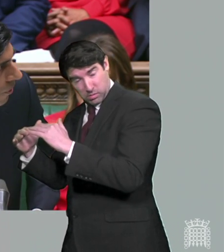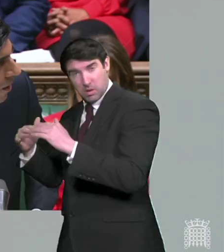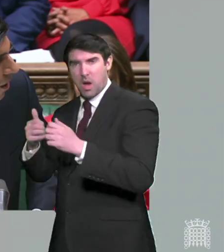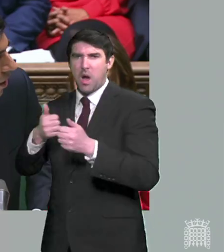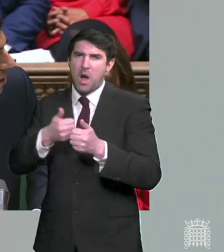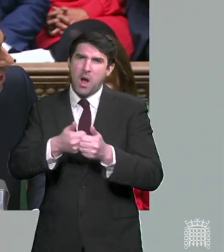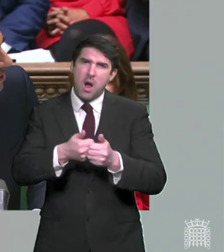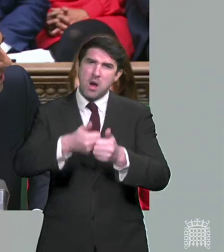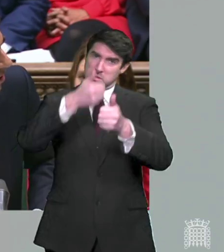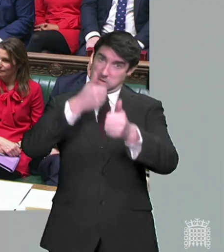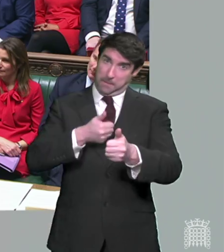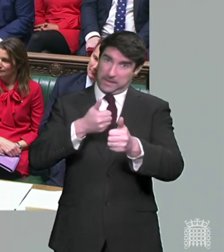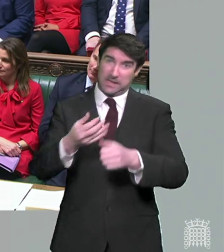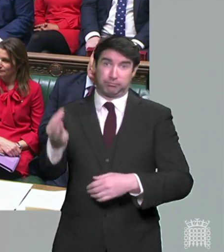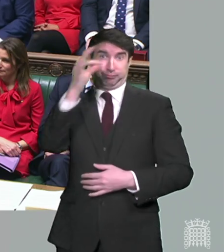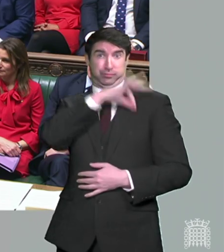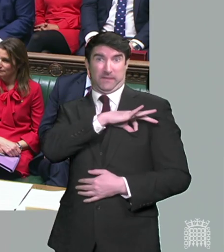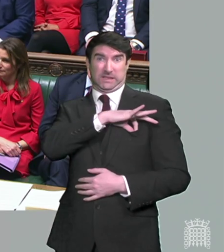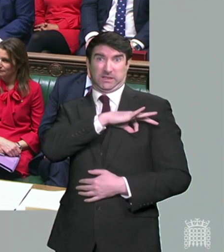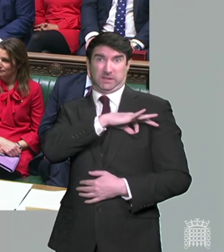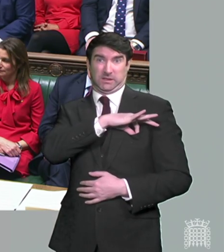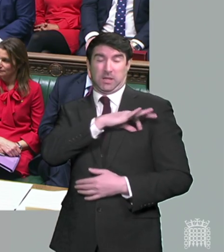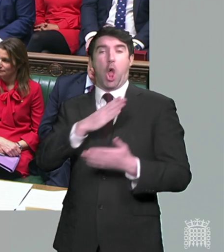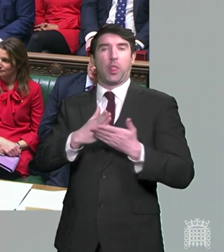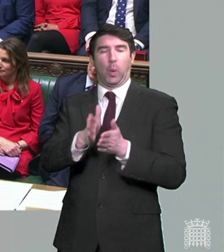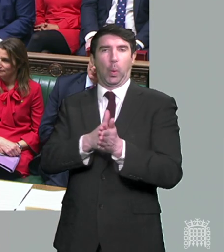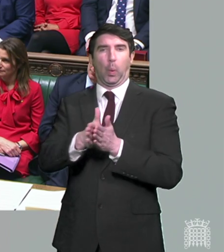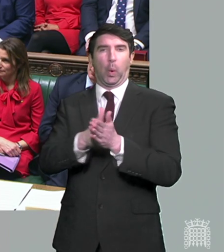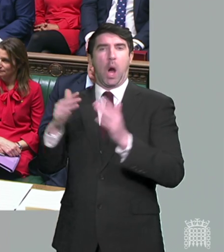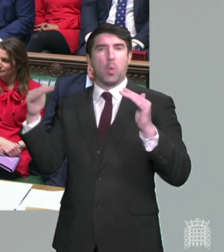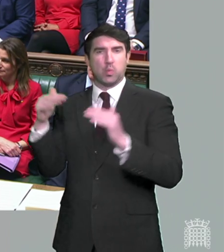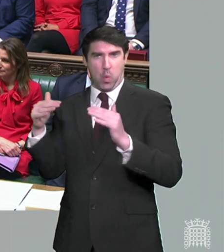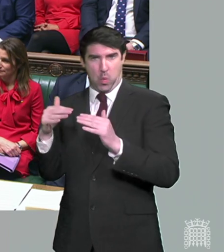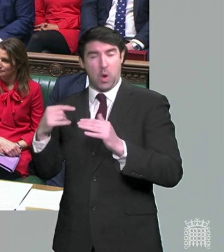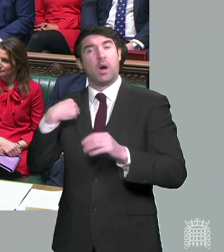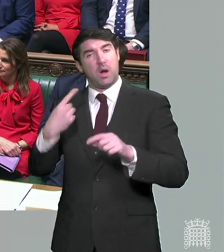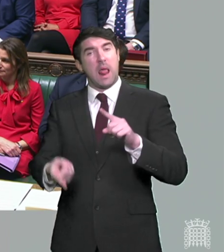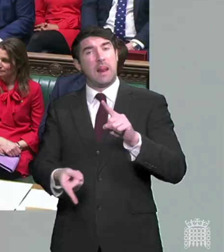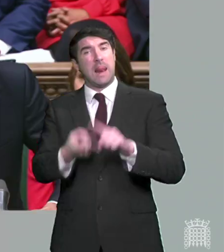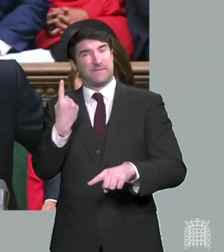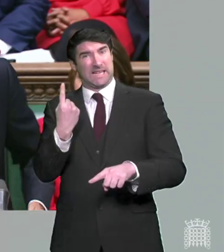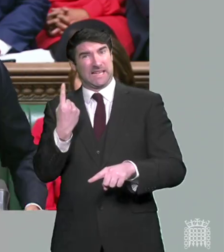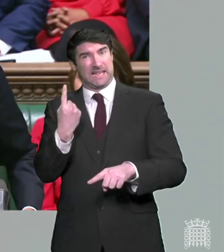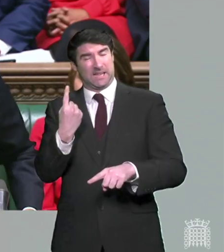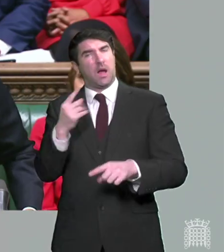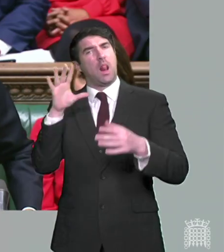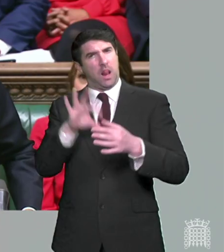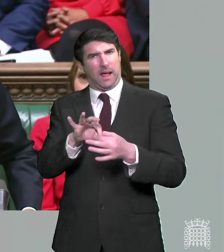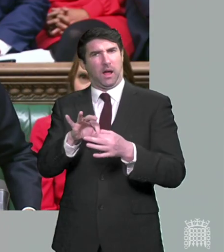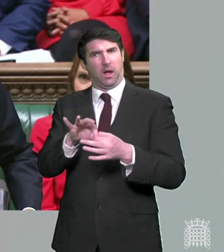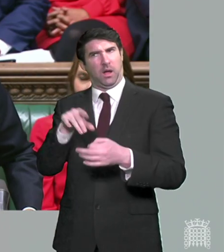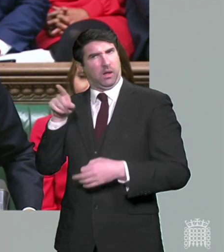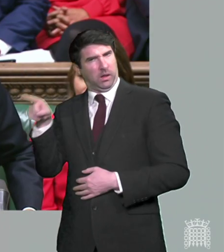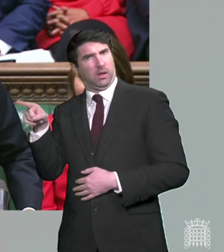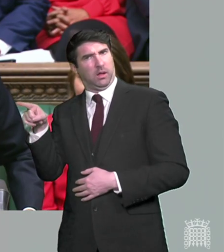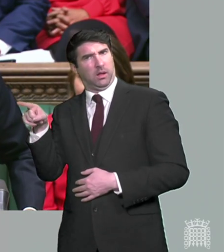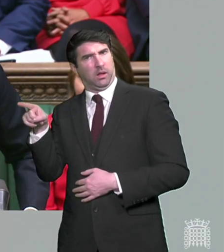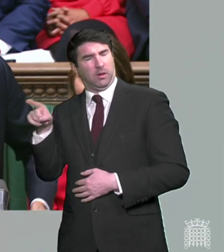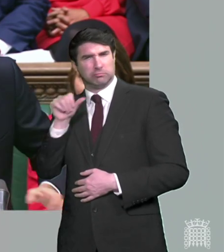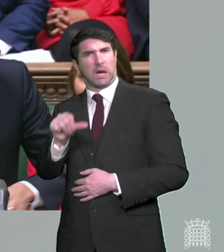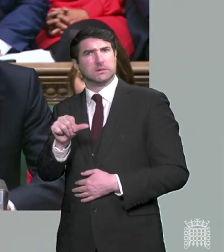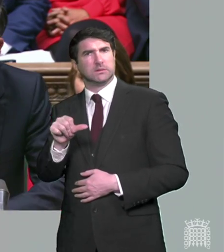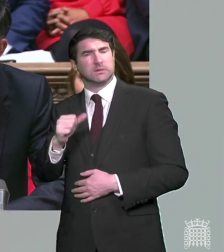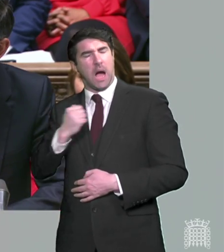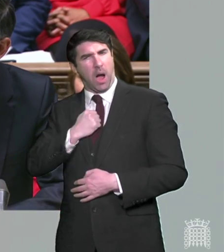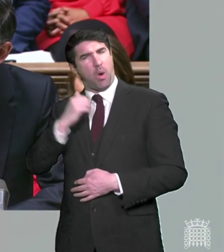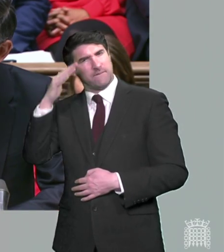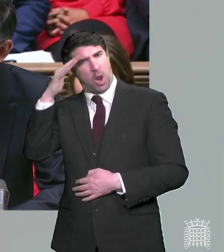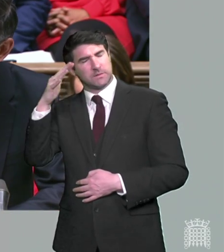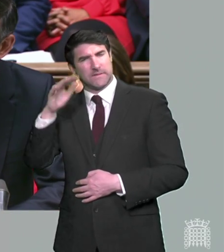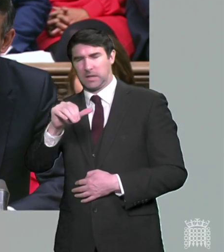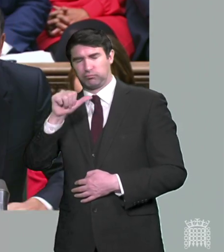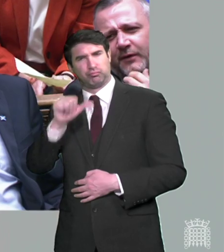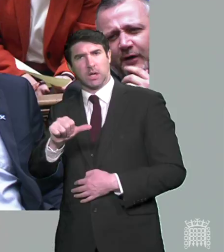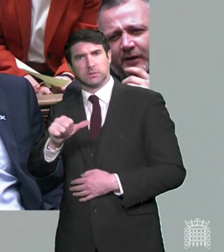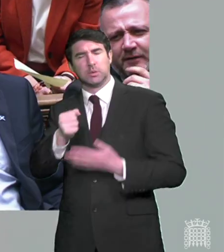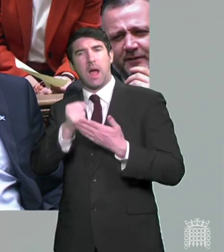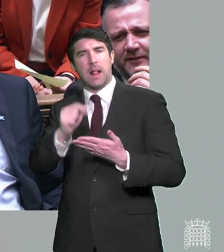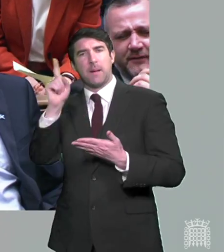This is what our levy does: it is right that we recover energy companies’ excess profits that result from the war and give the money back to the country in the form of support for energy bills.